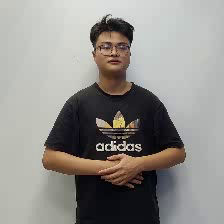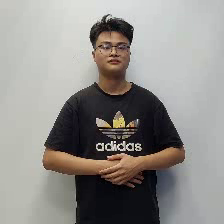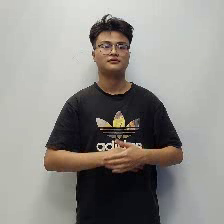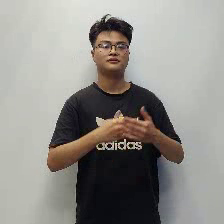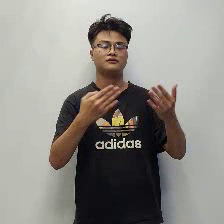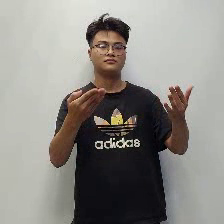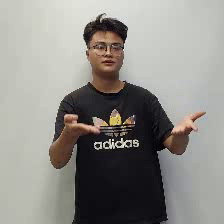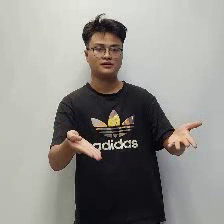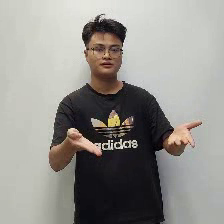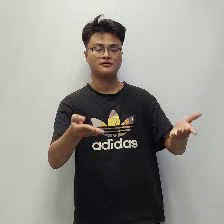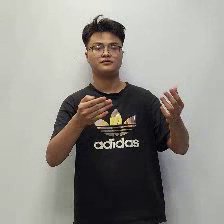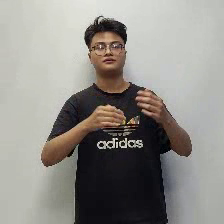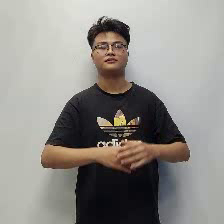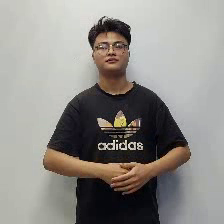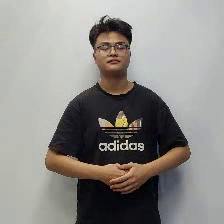Hôm nay